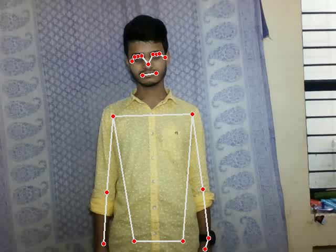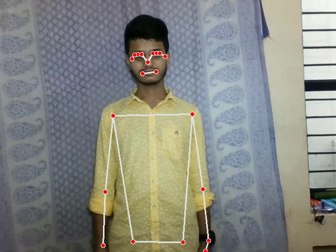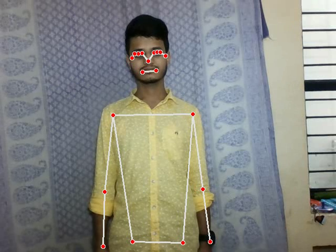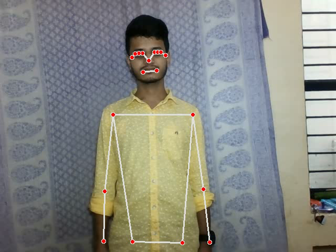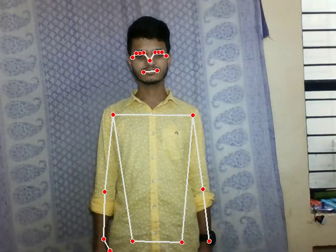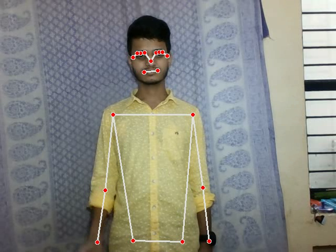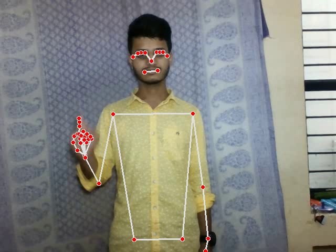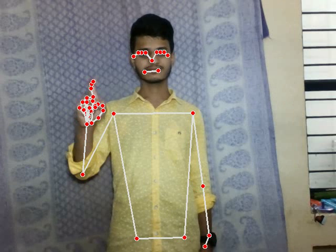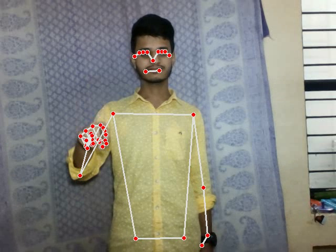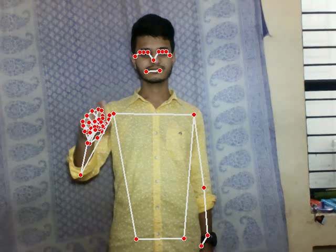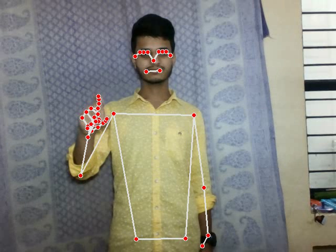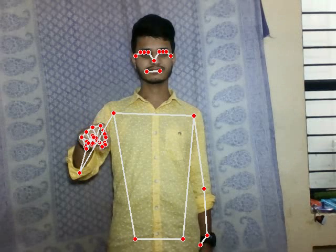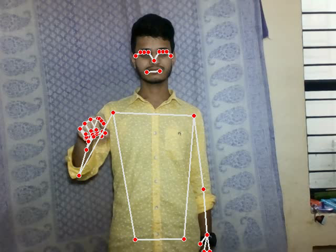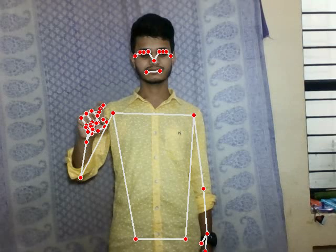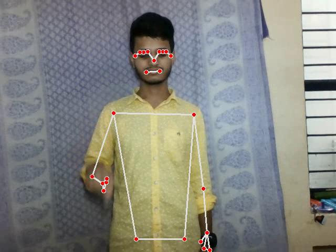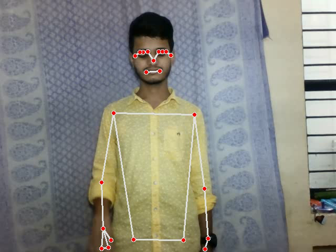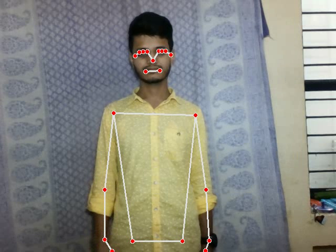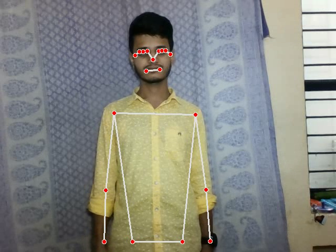need